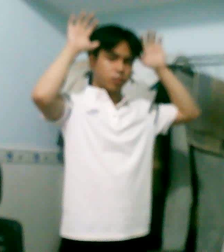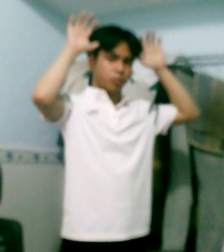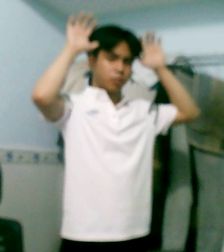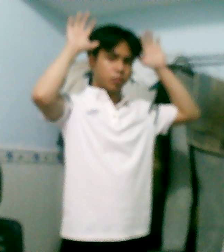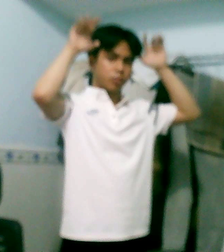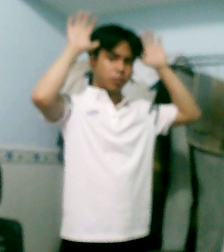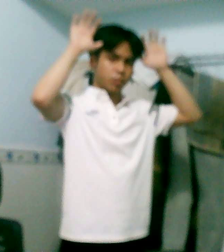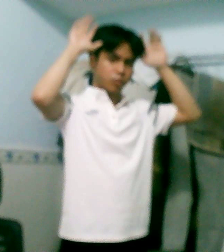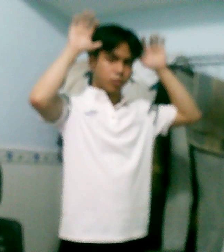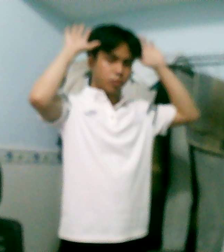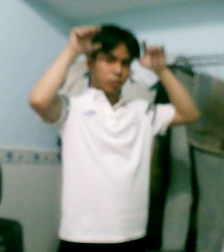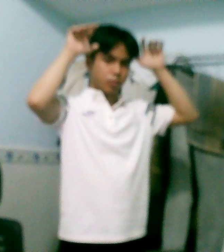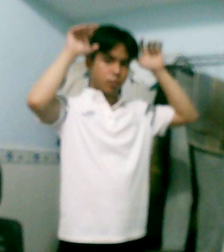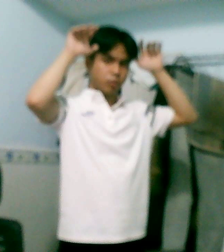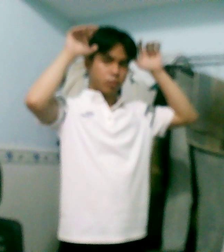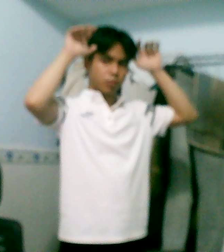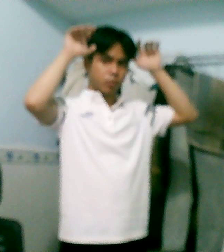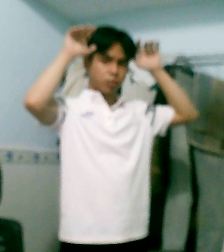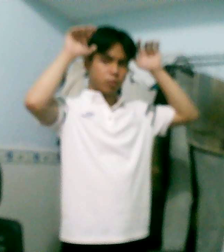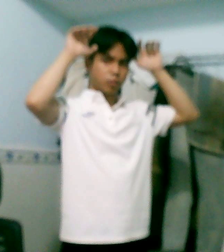cho